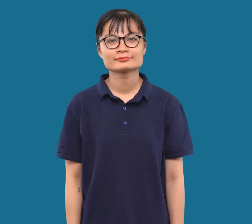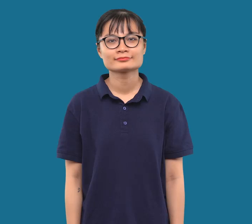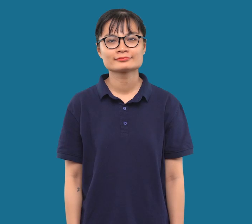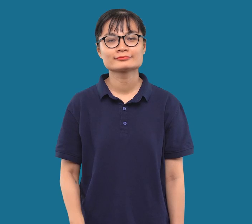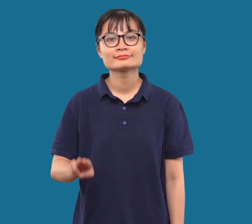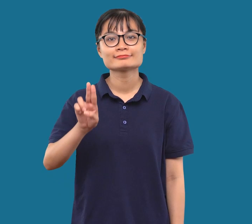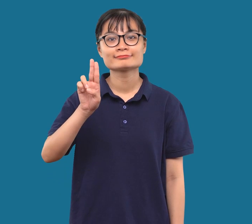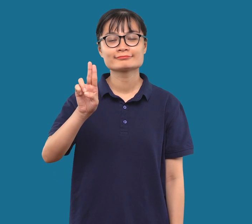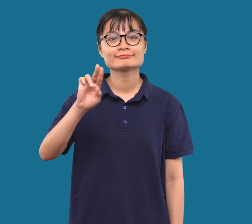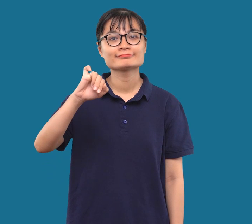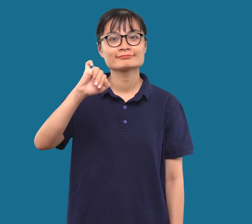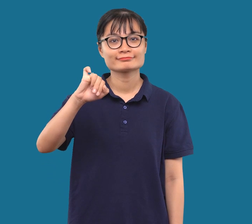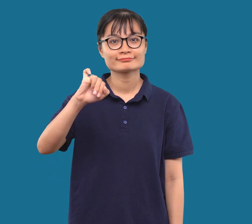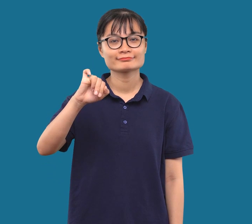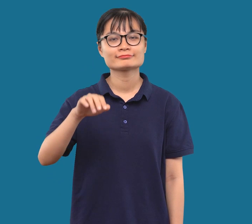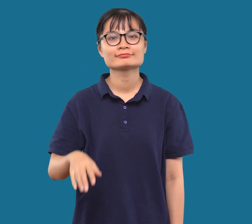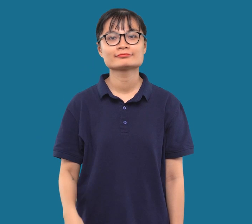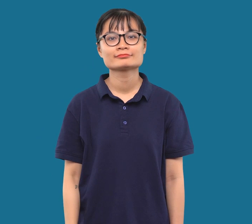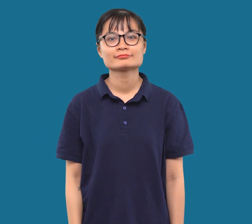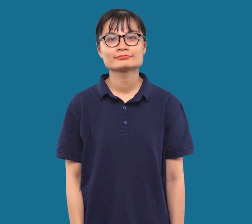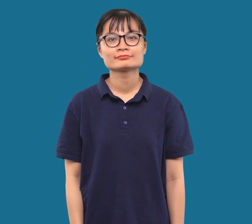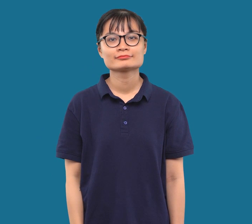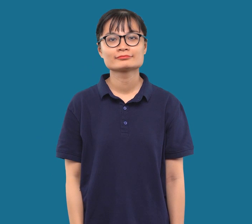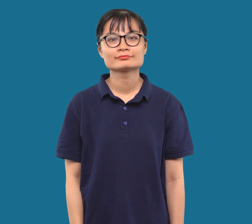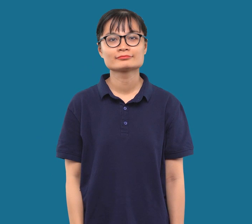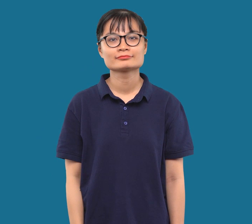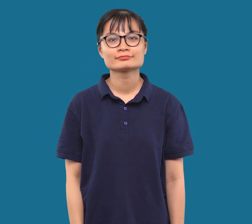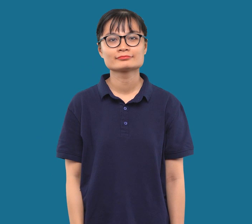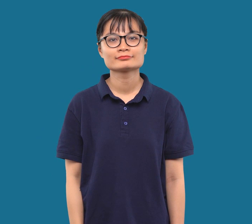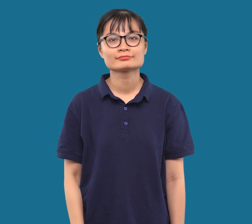ư